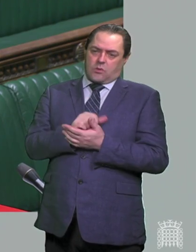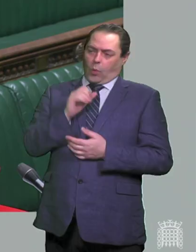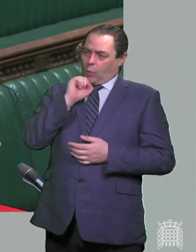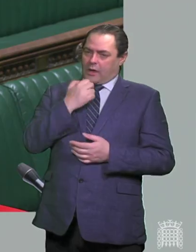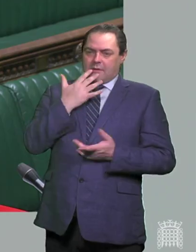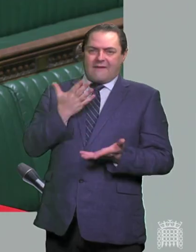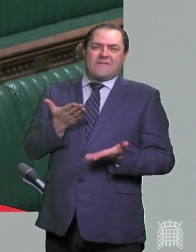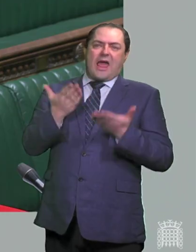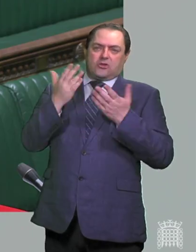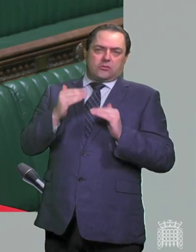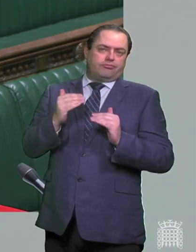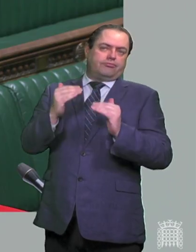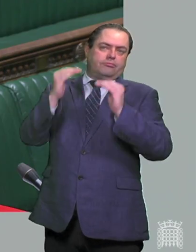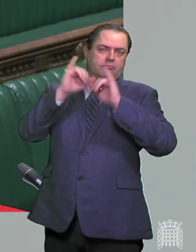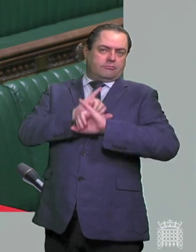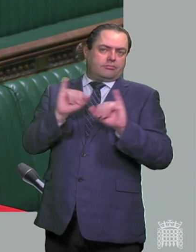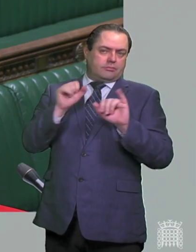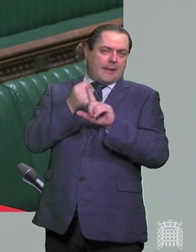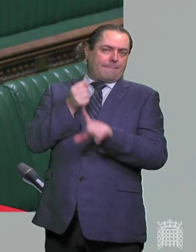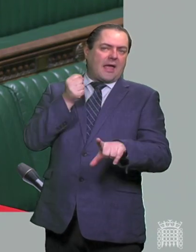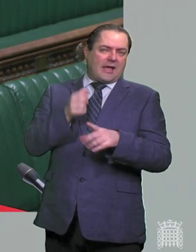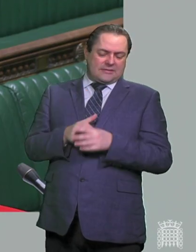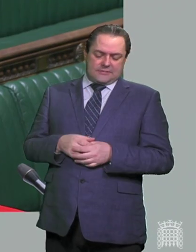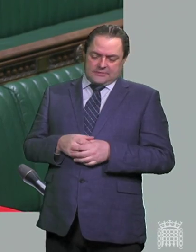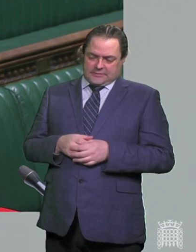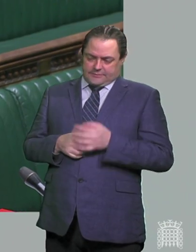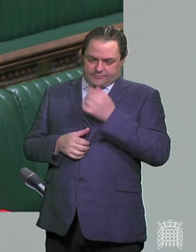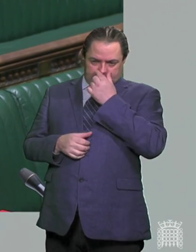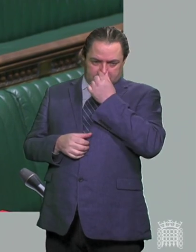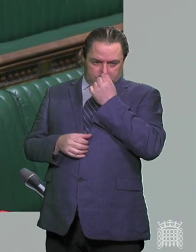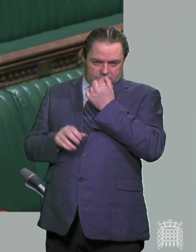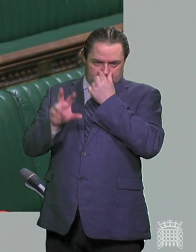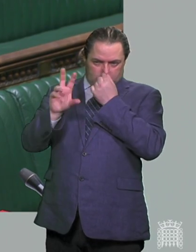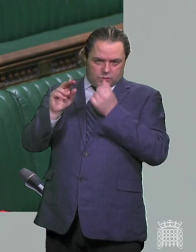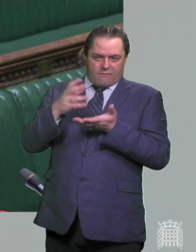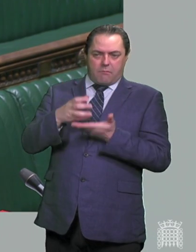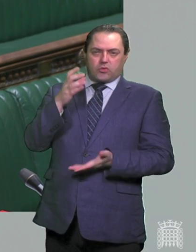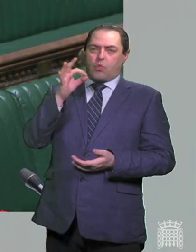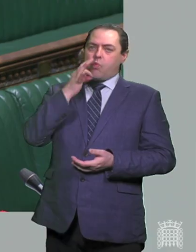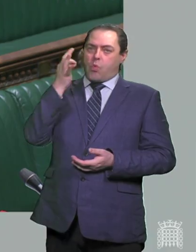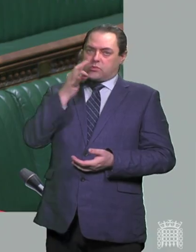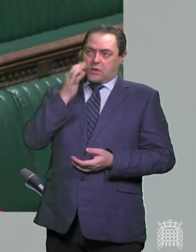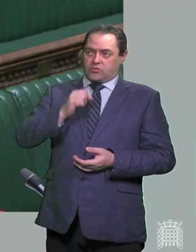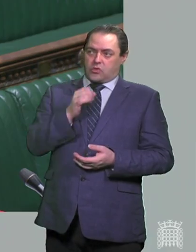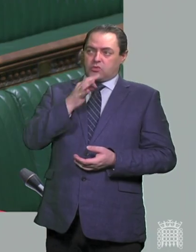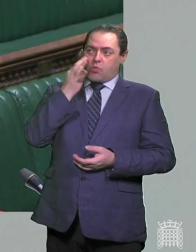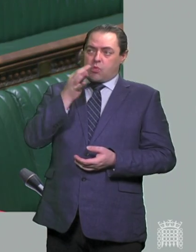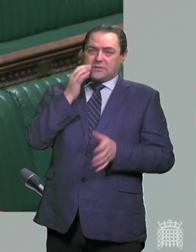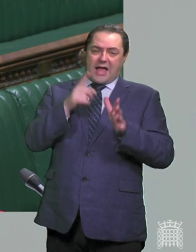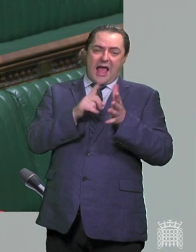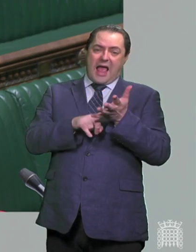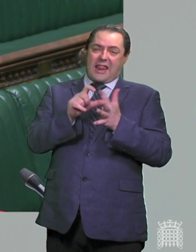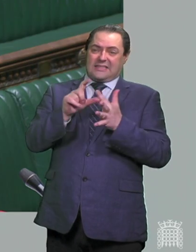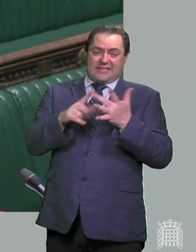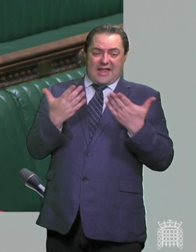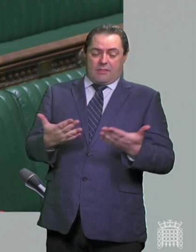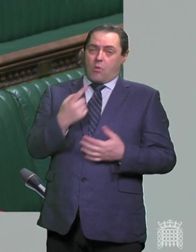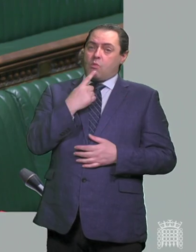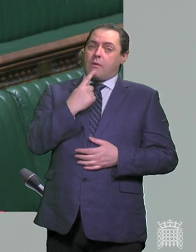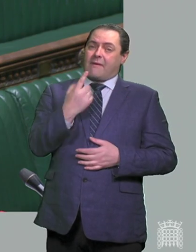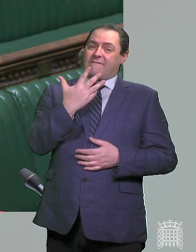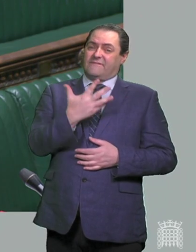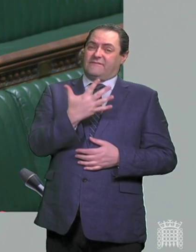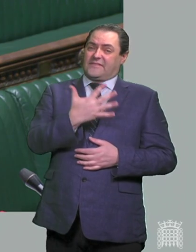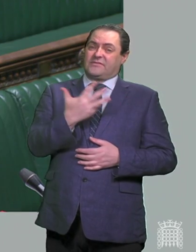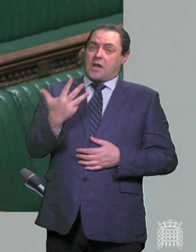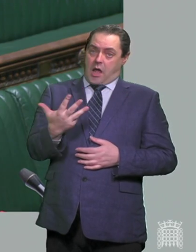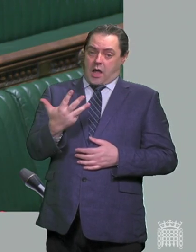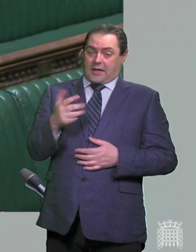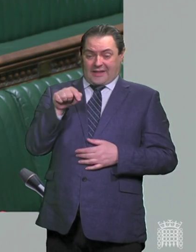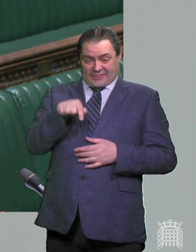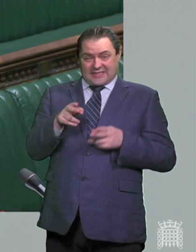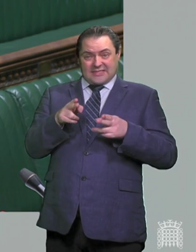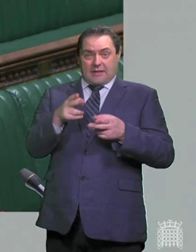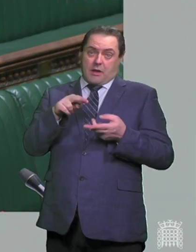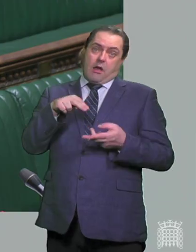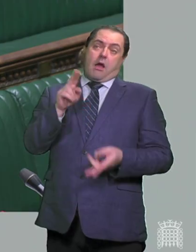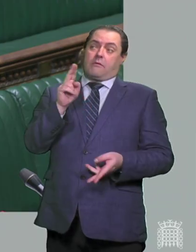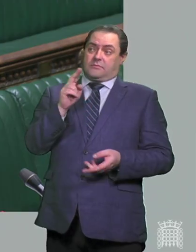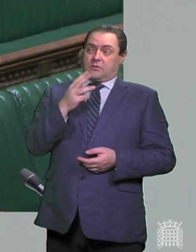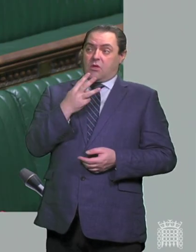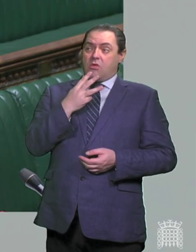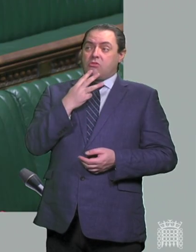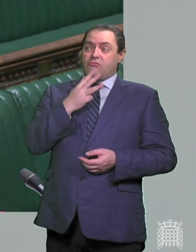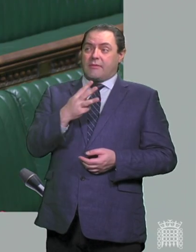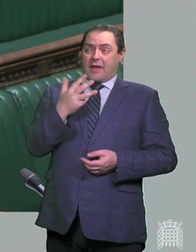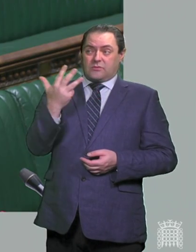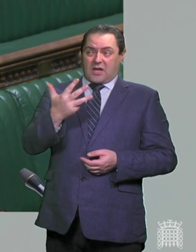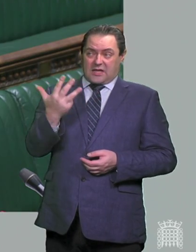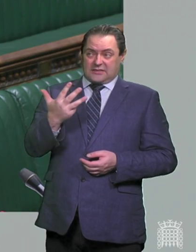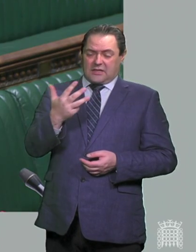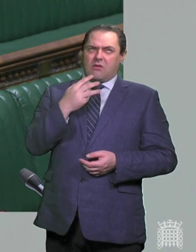As I have said before at this Dispatch Box, 12 bottles of Scottish water currently cost £1.59 in Aldi, but under the scheme, that would become £3.